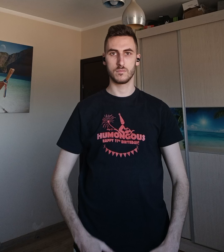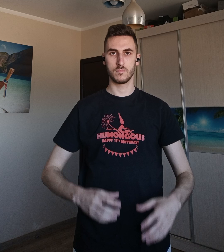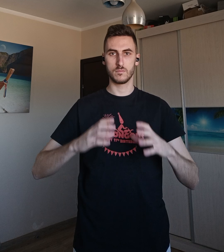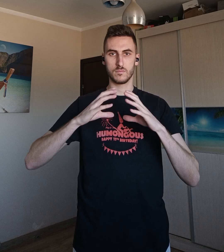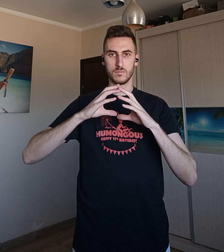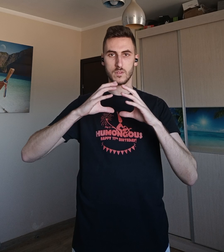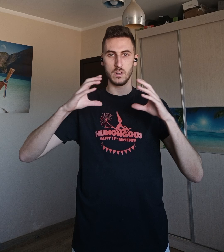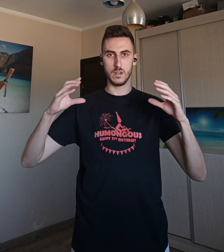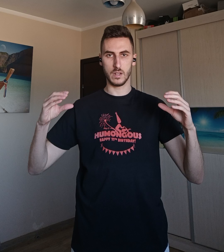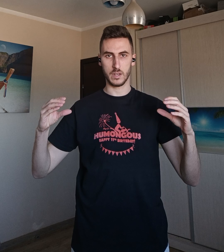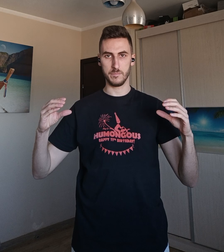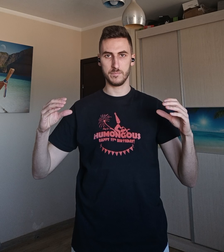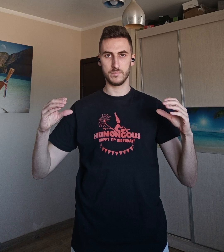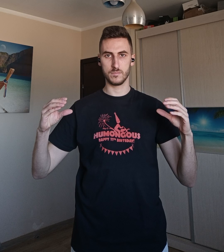לחם